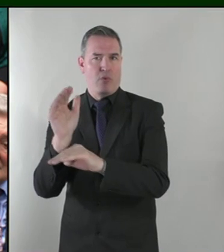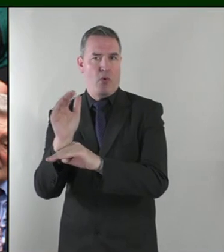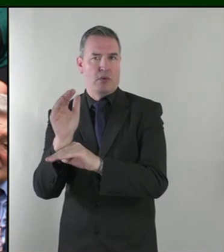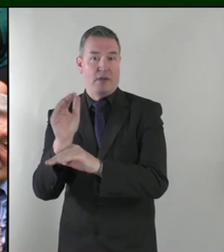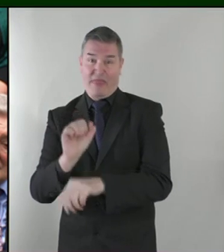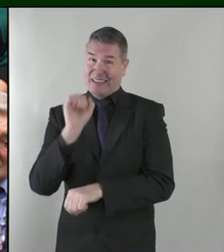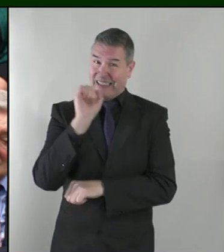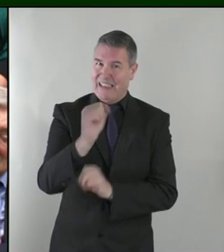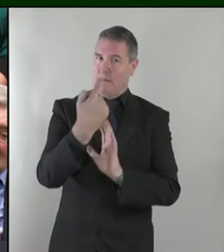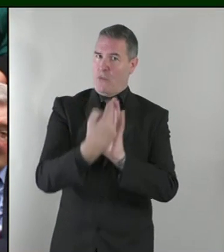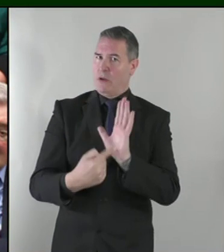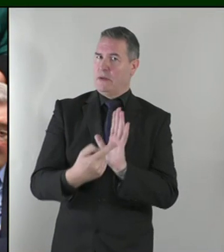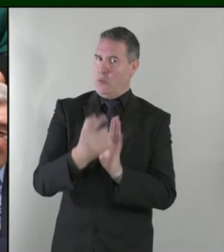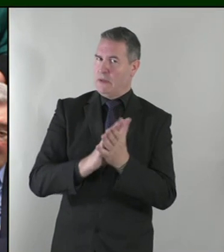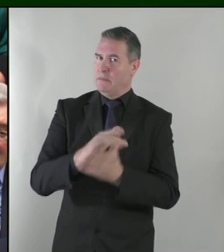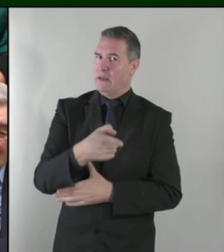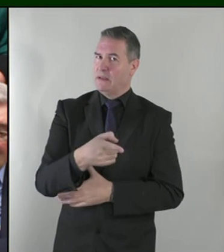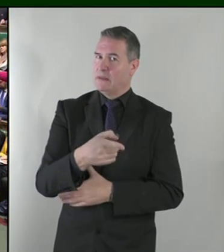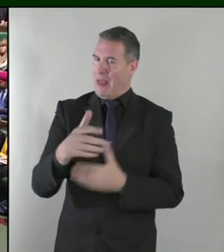Is this what his ex-Minister means by the “absence of leadership”?